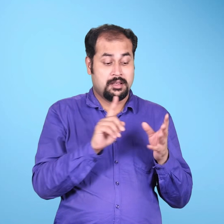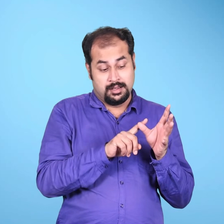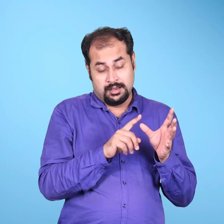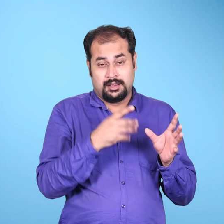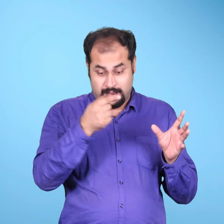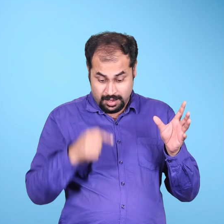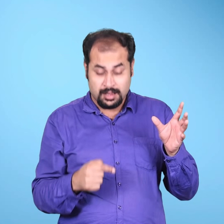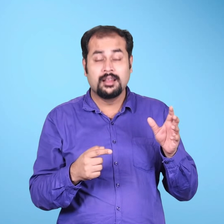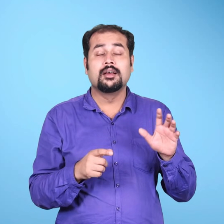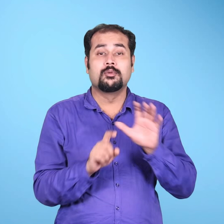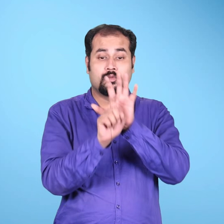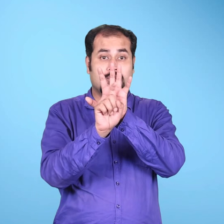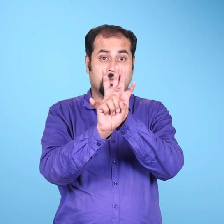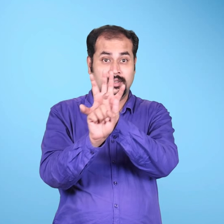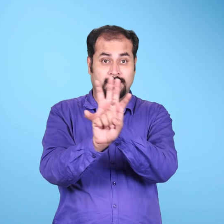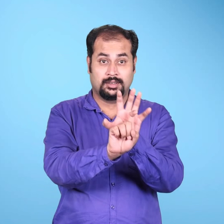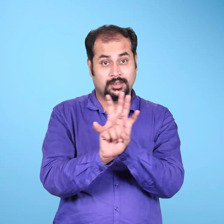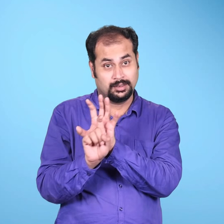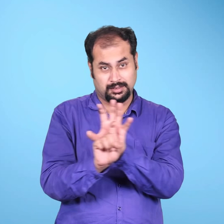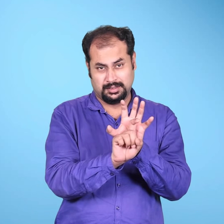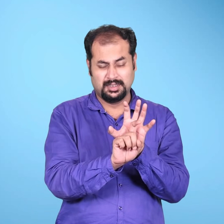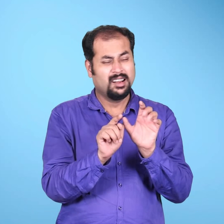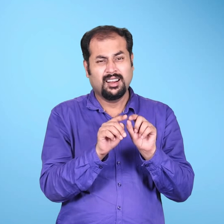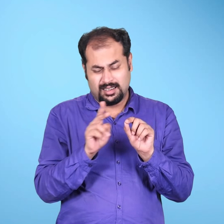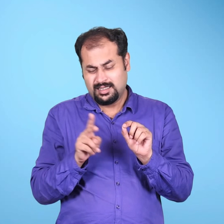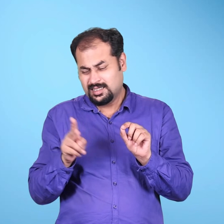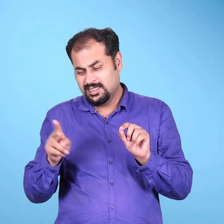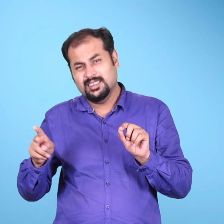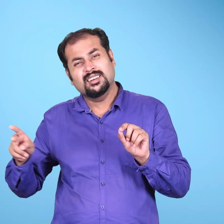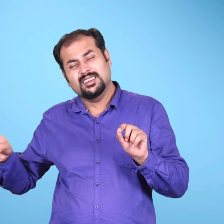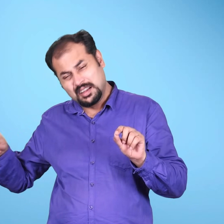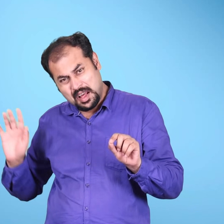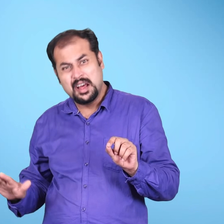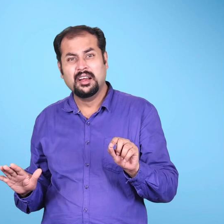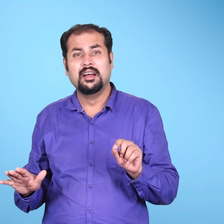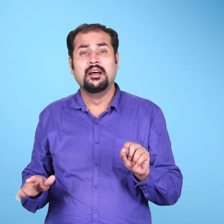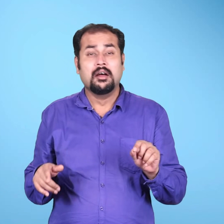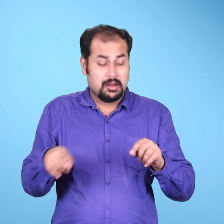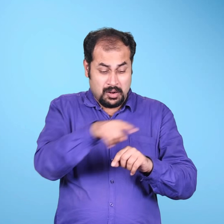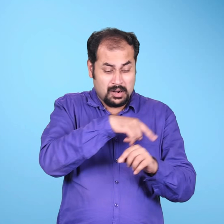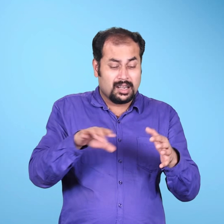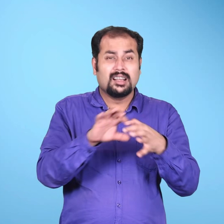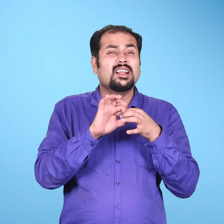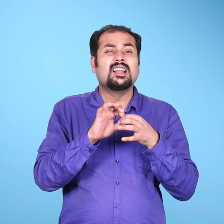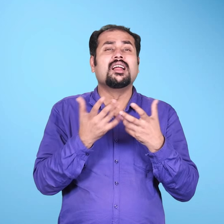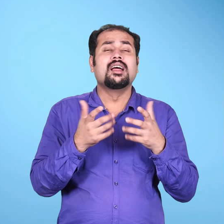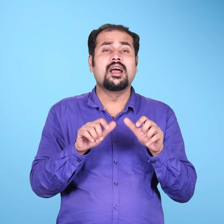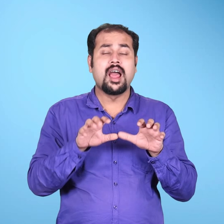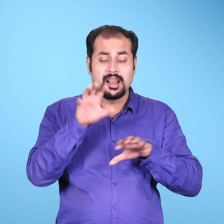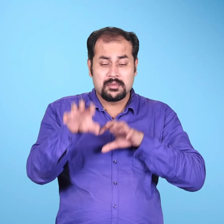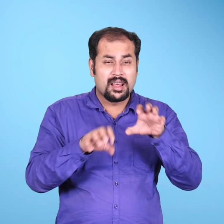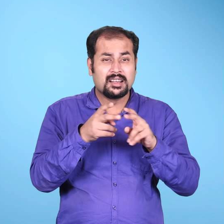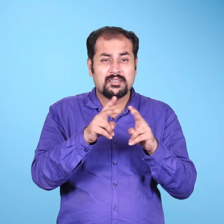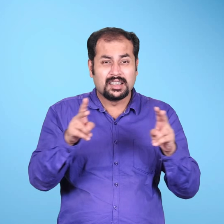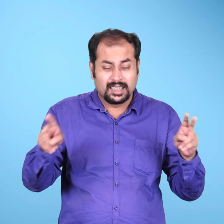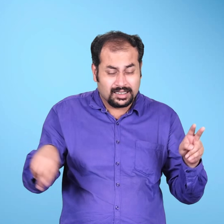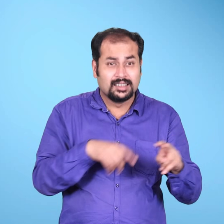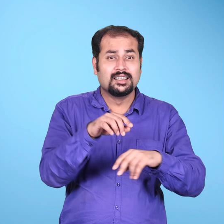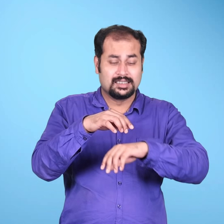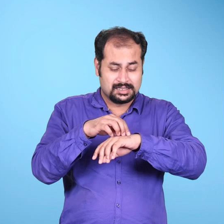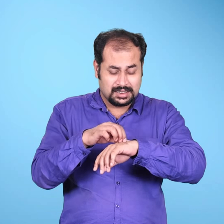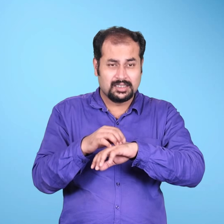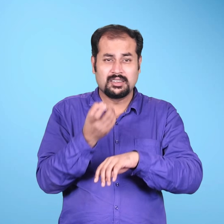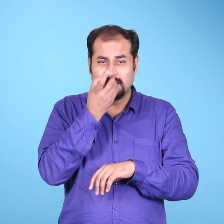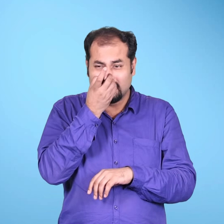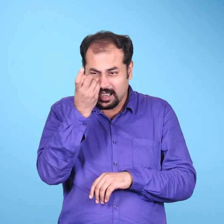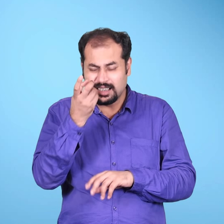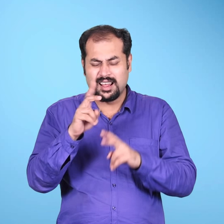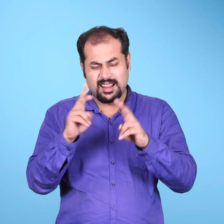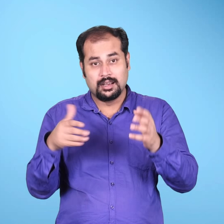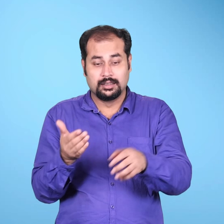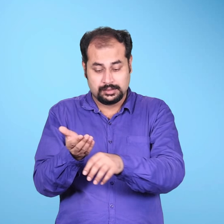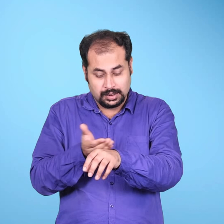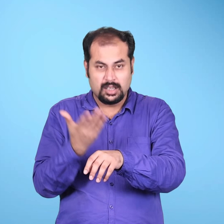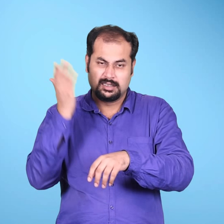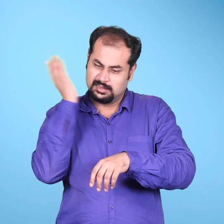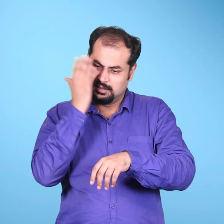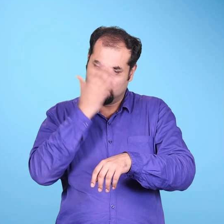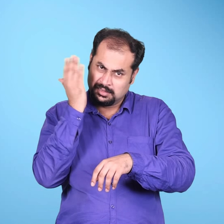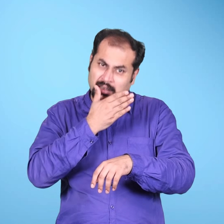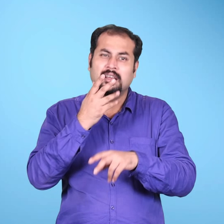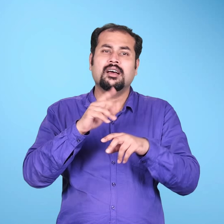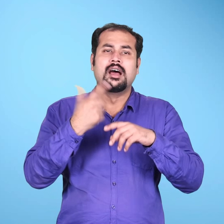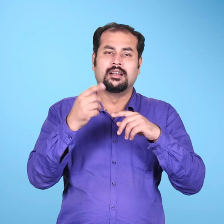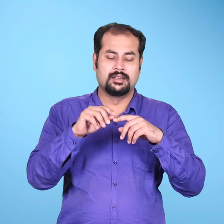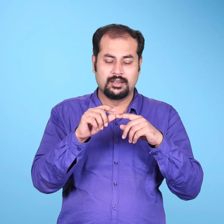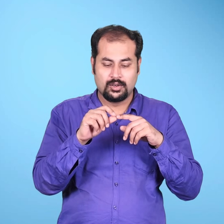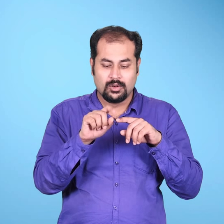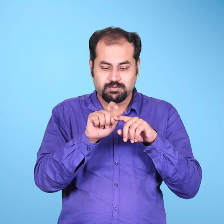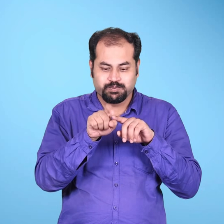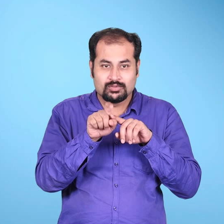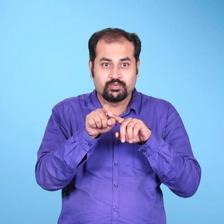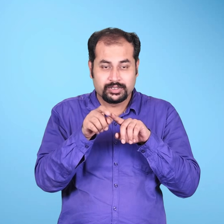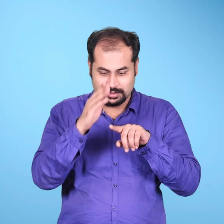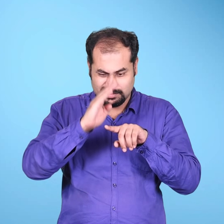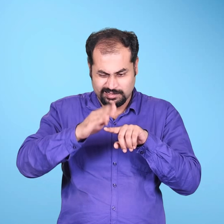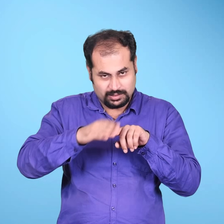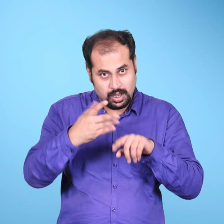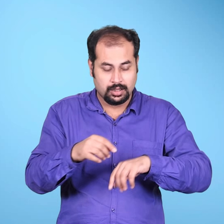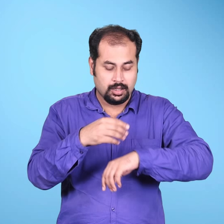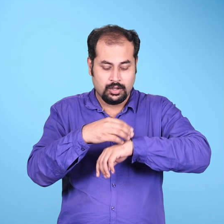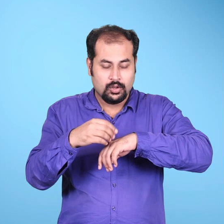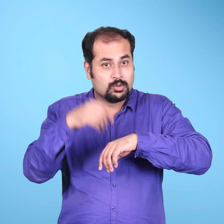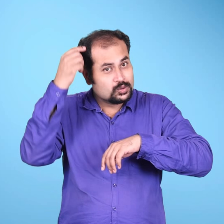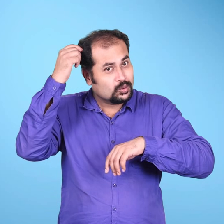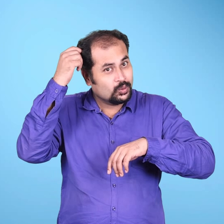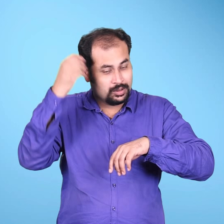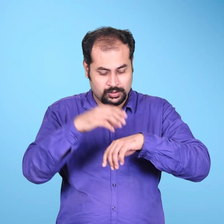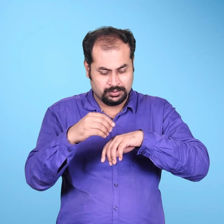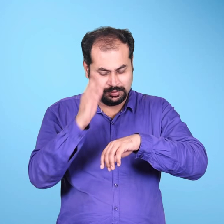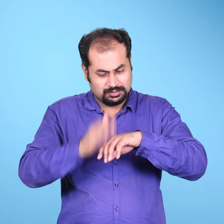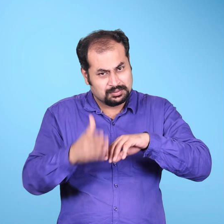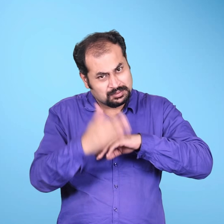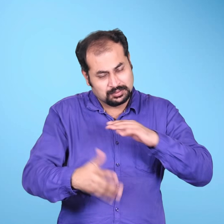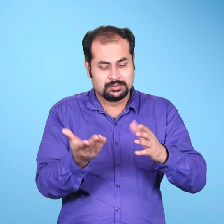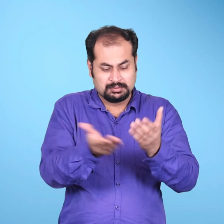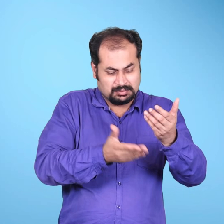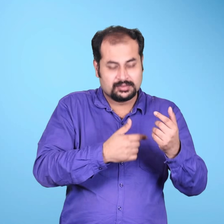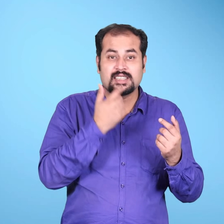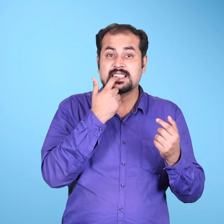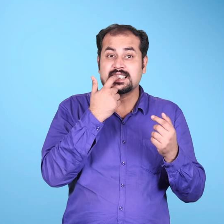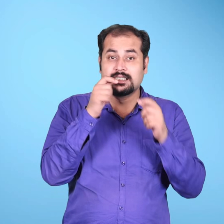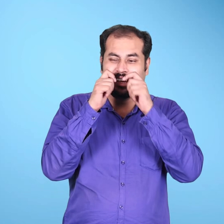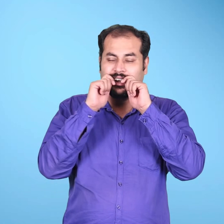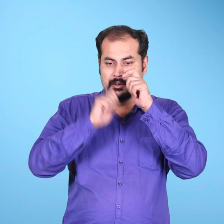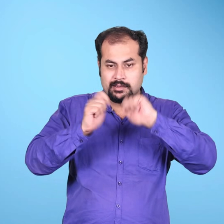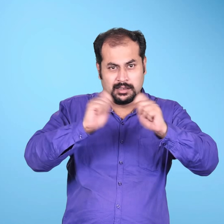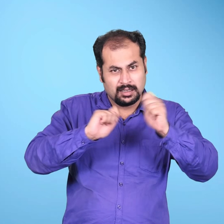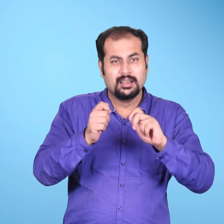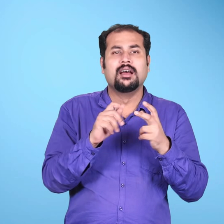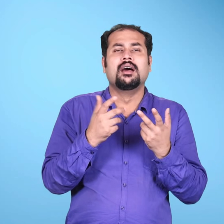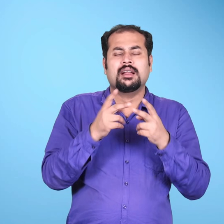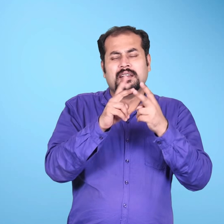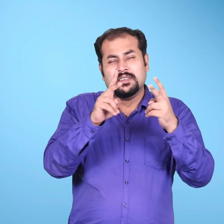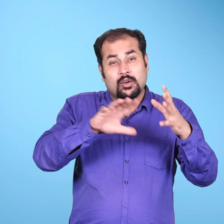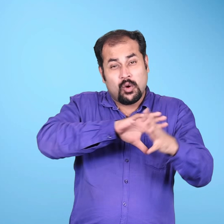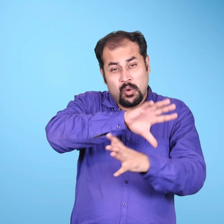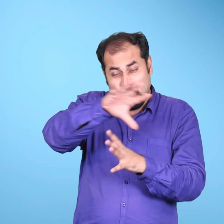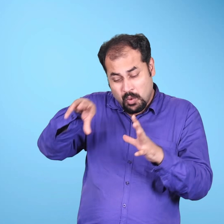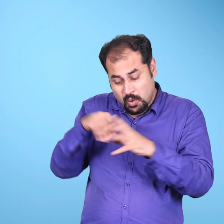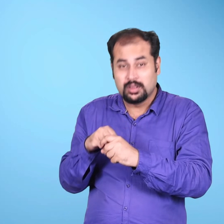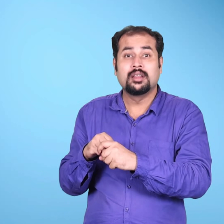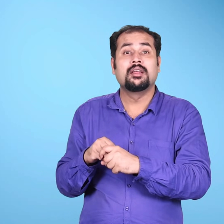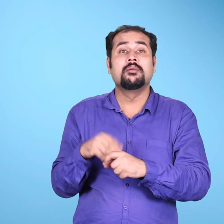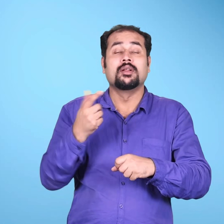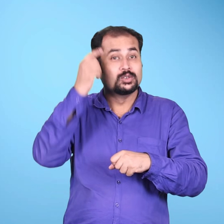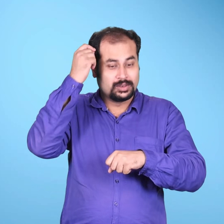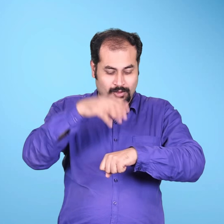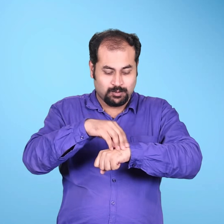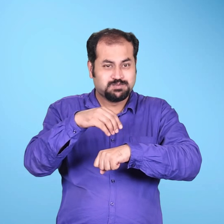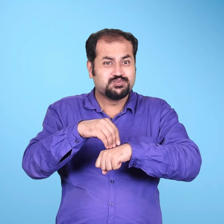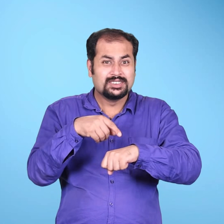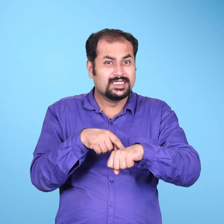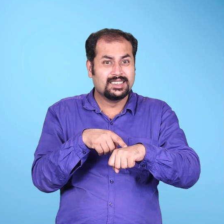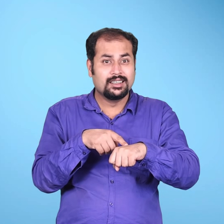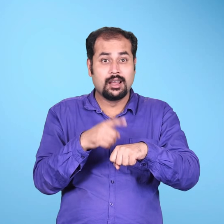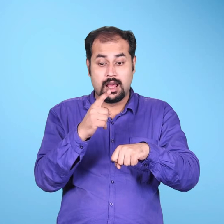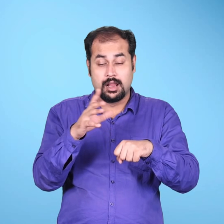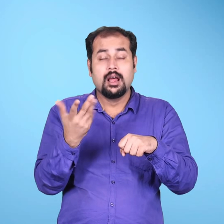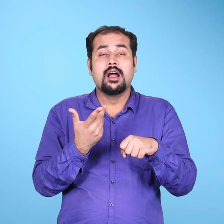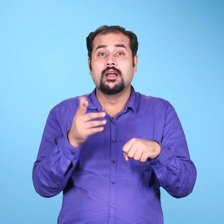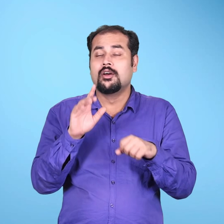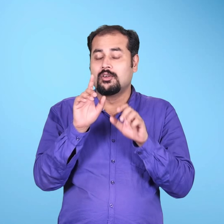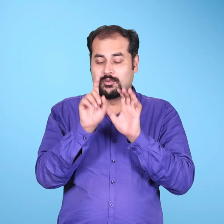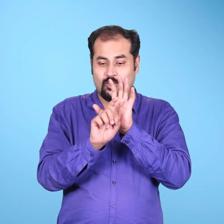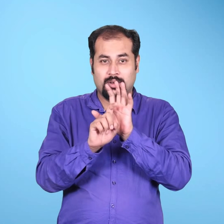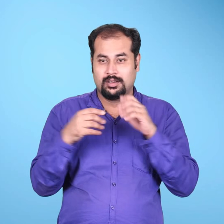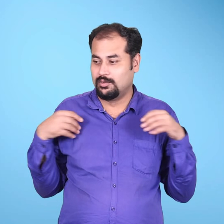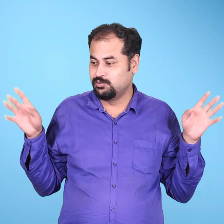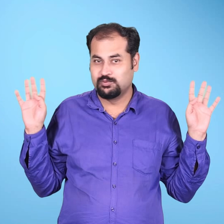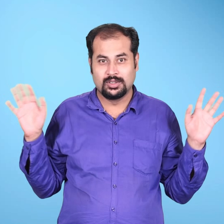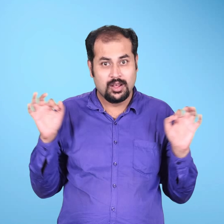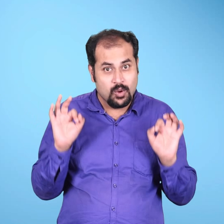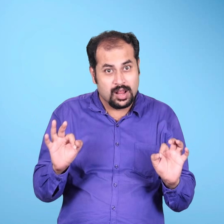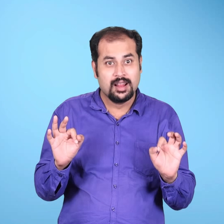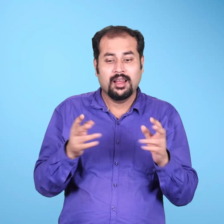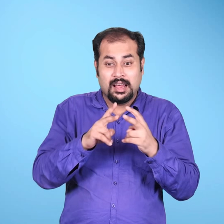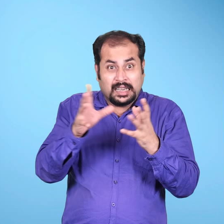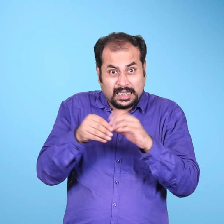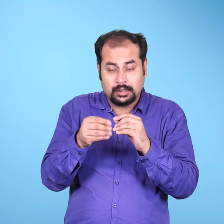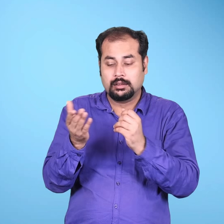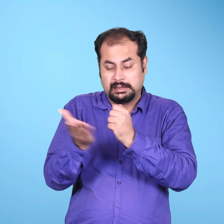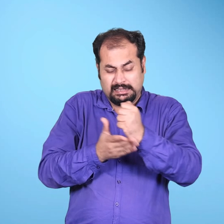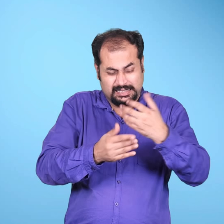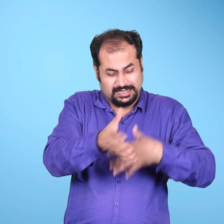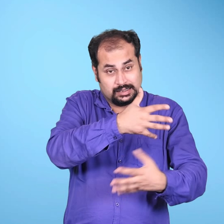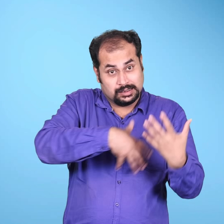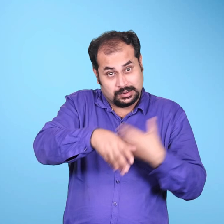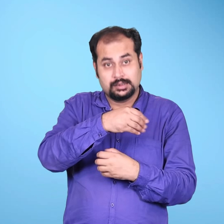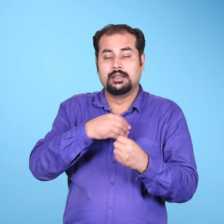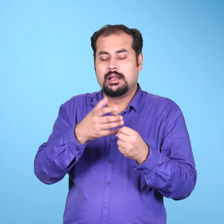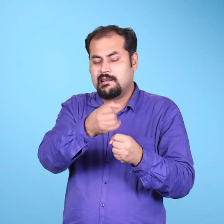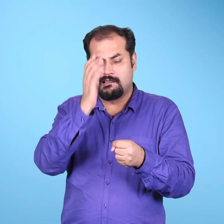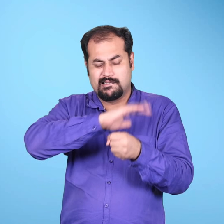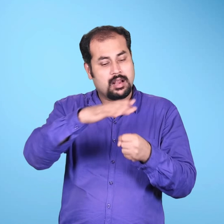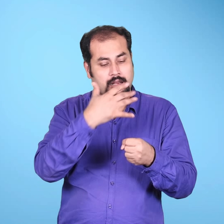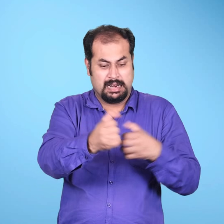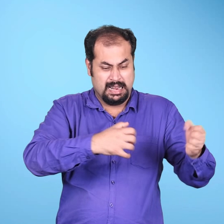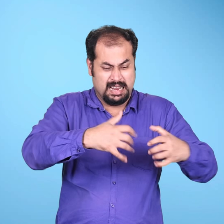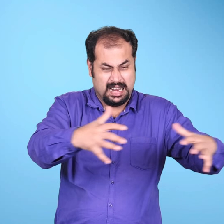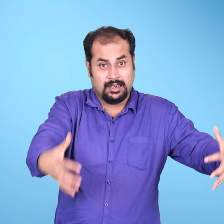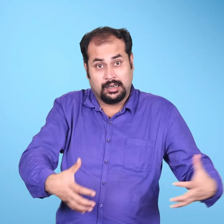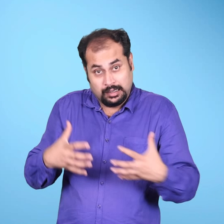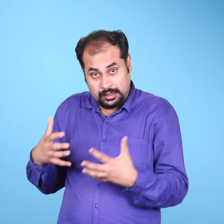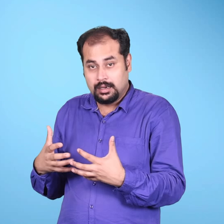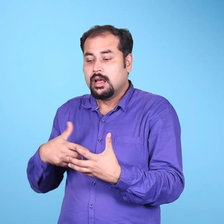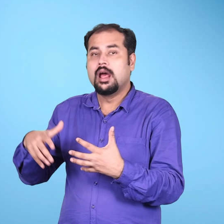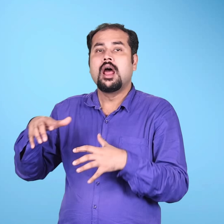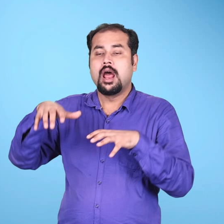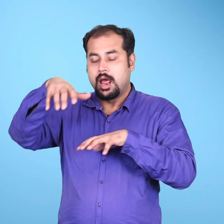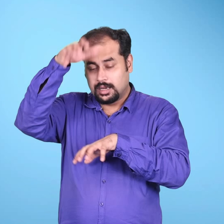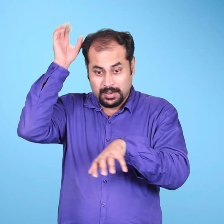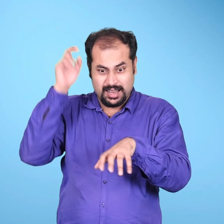feathers, etc.